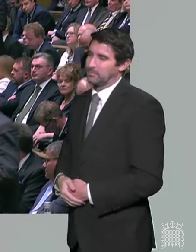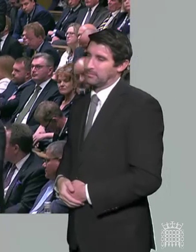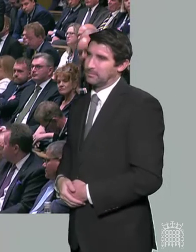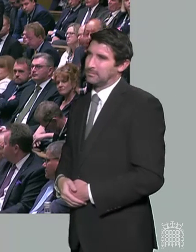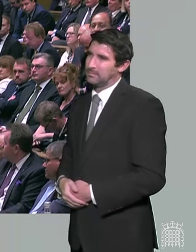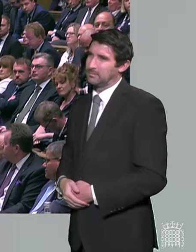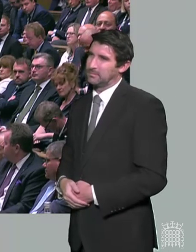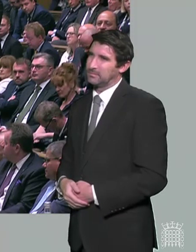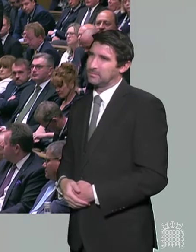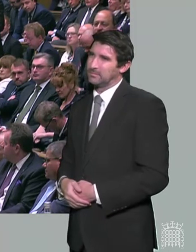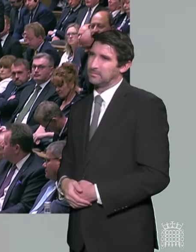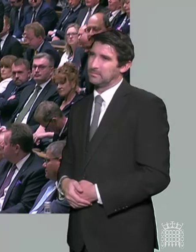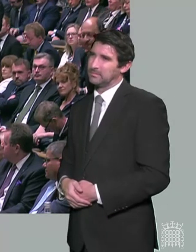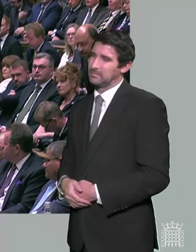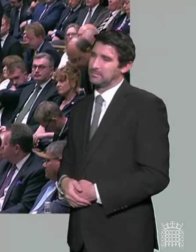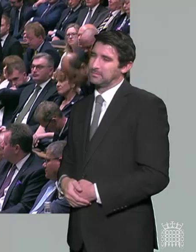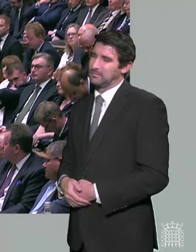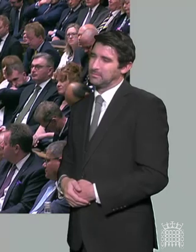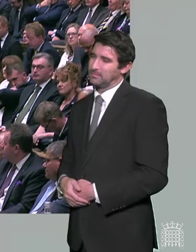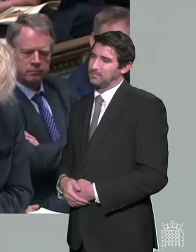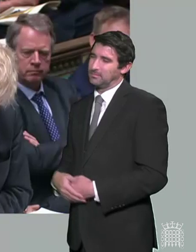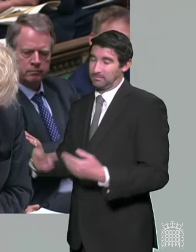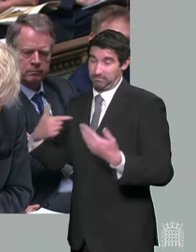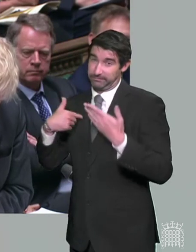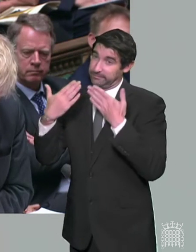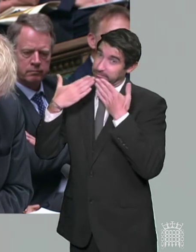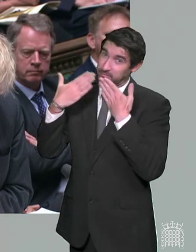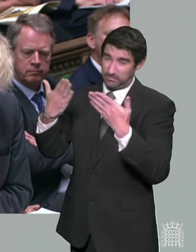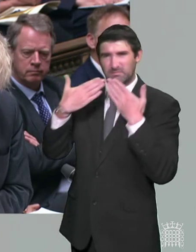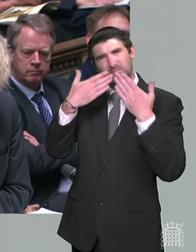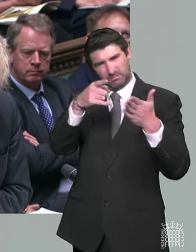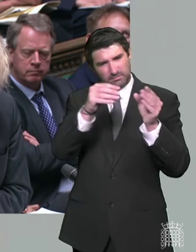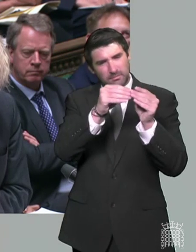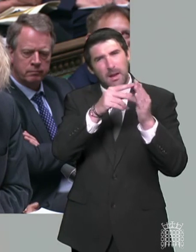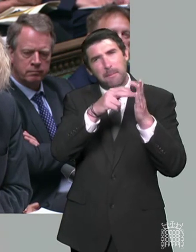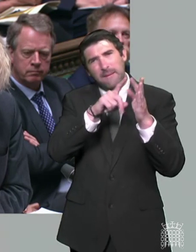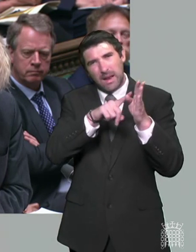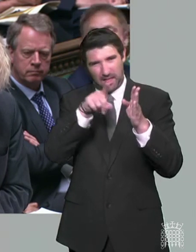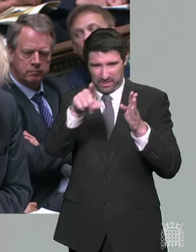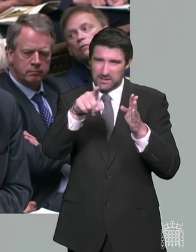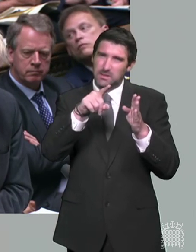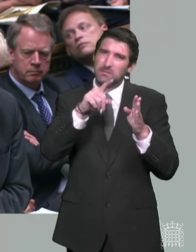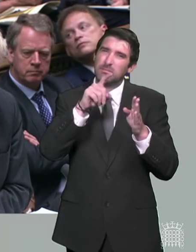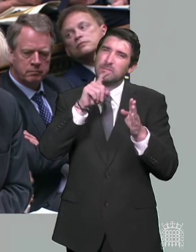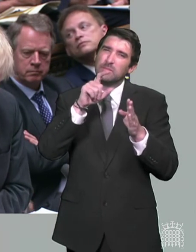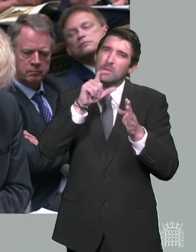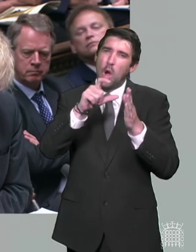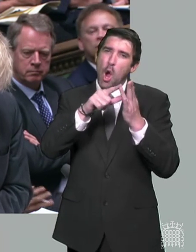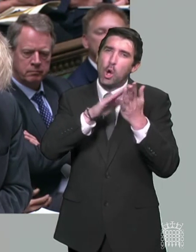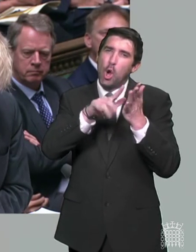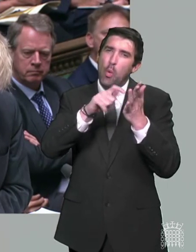I thank my honourable Friend, and I want to extend my thanks also to Beverley and everybody in Cohort 4 for what they are doing.